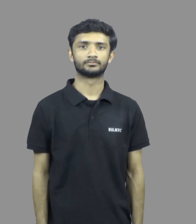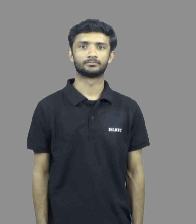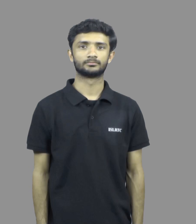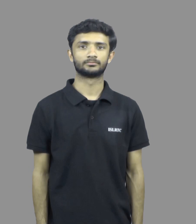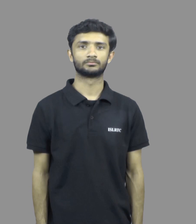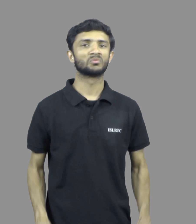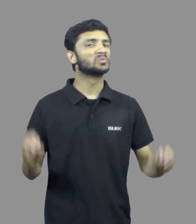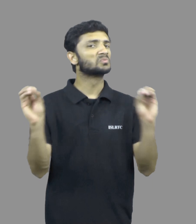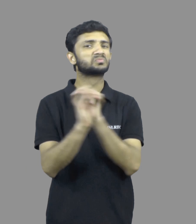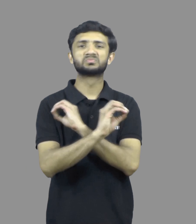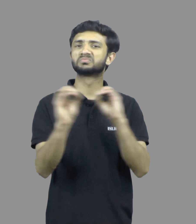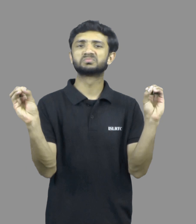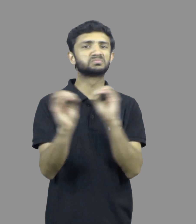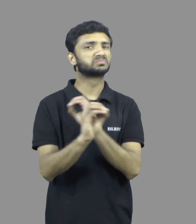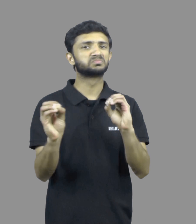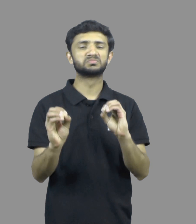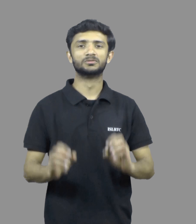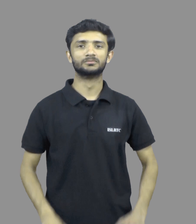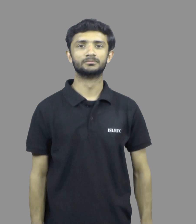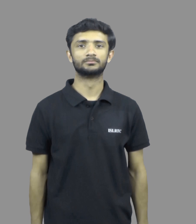None Nothing